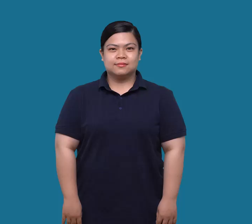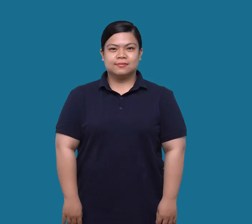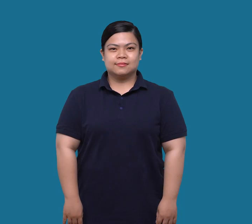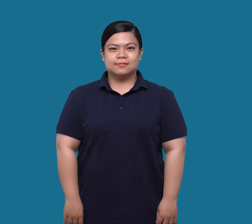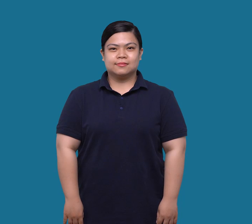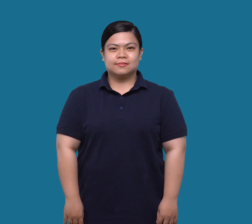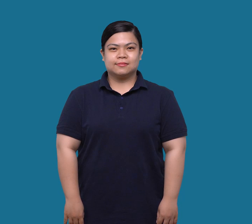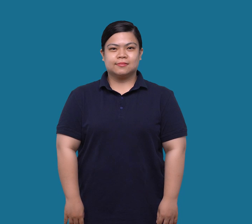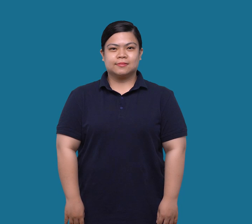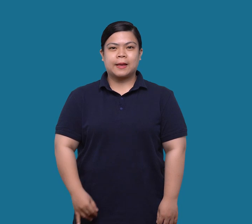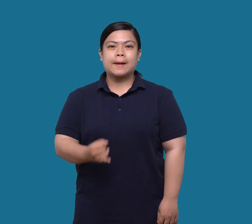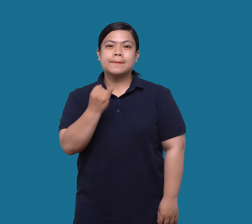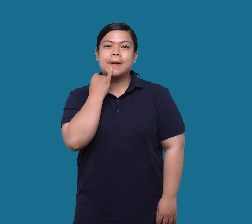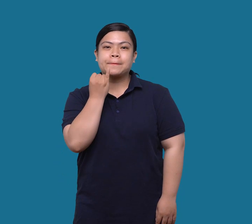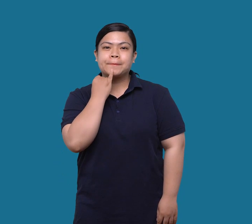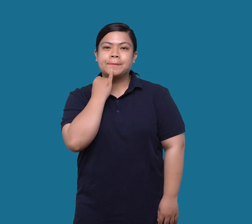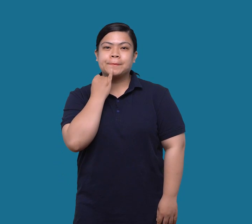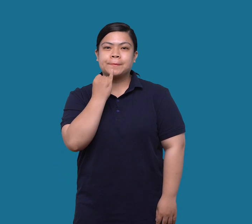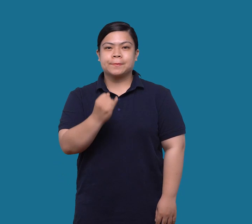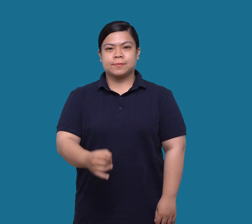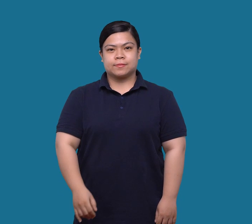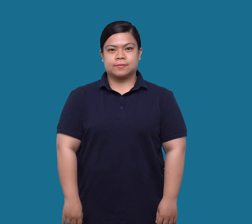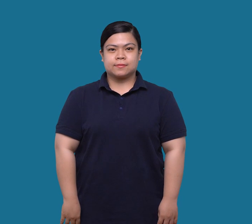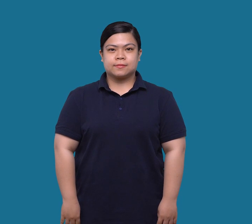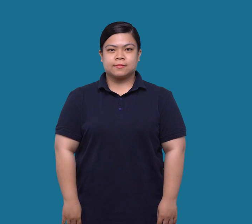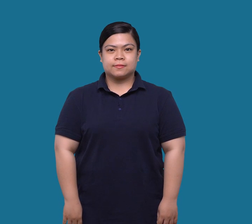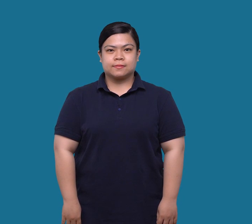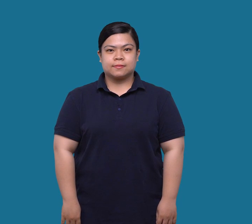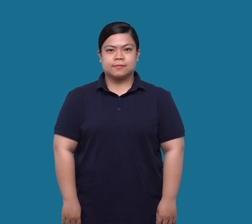nước mắm